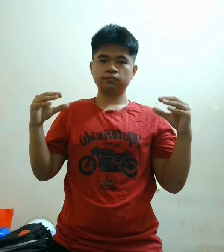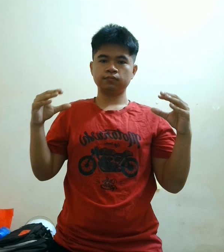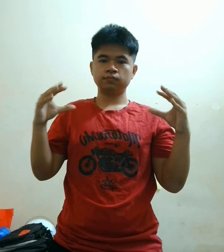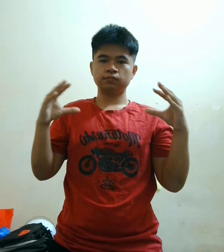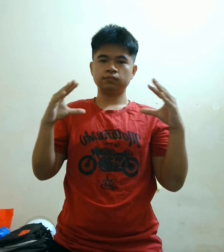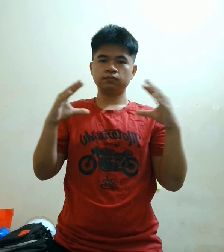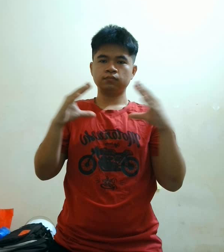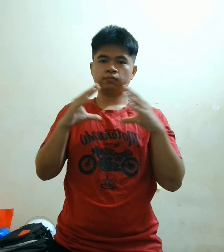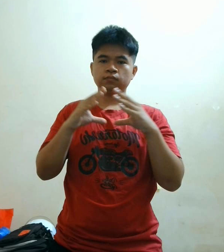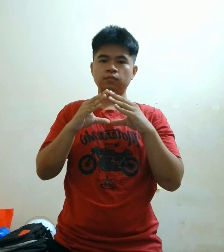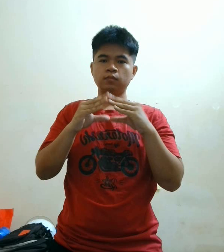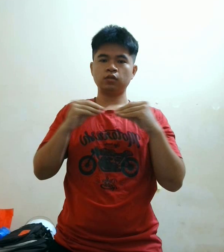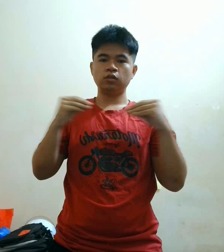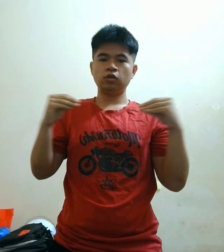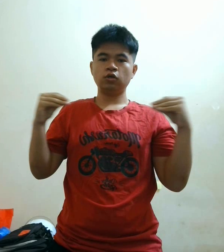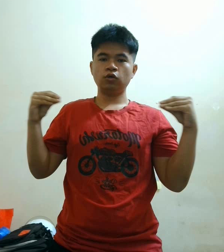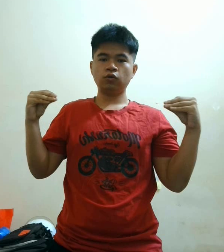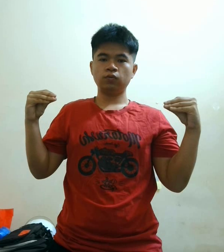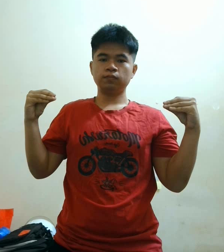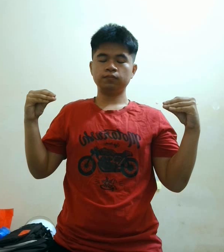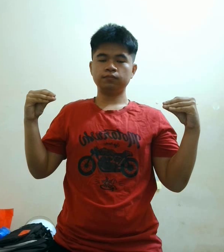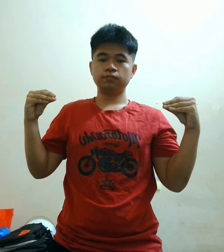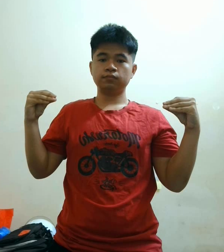nhieu